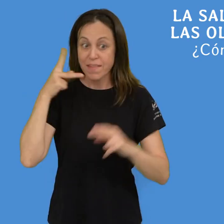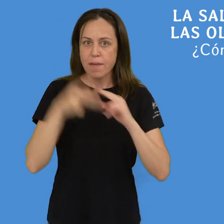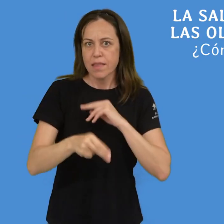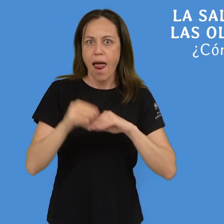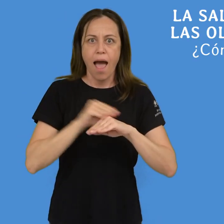evitar